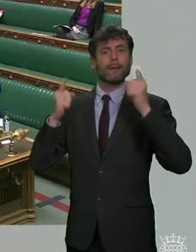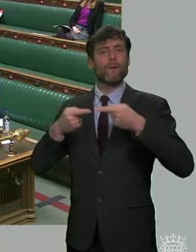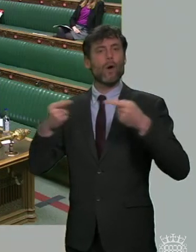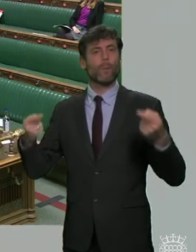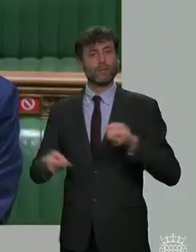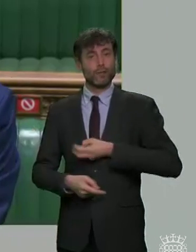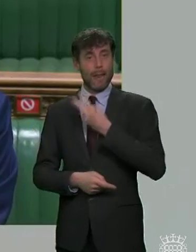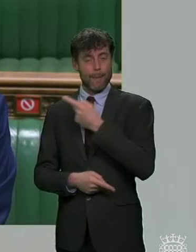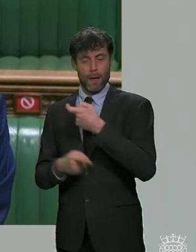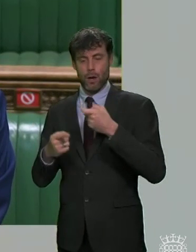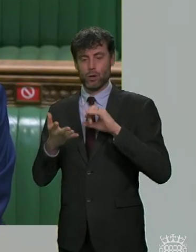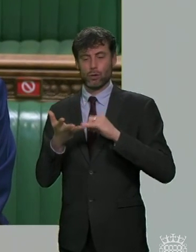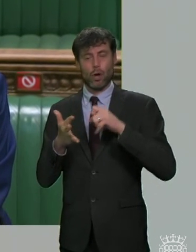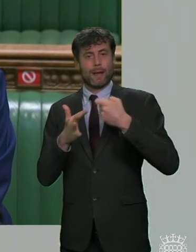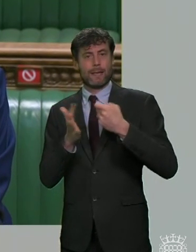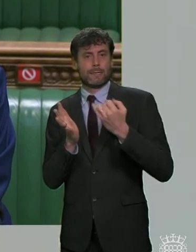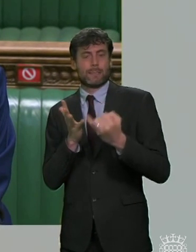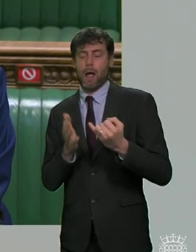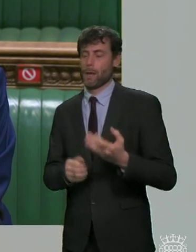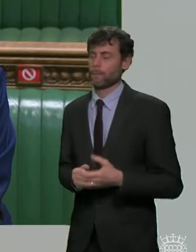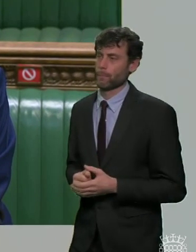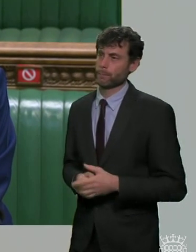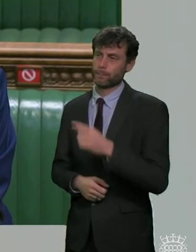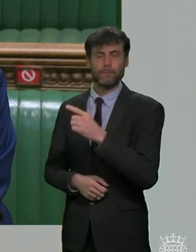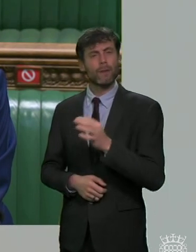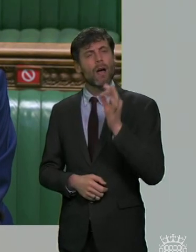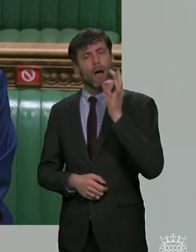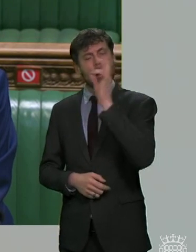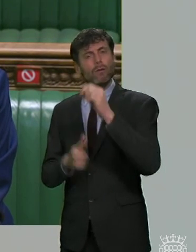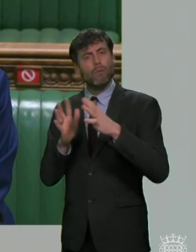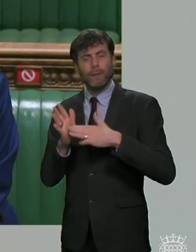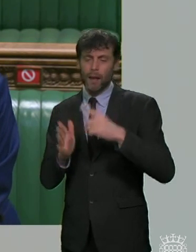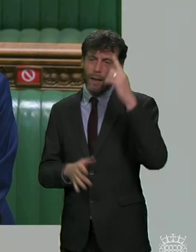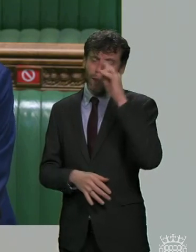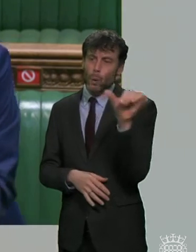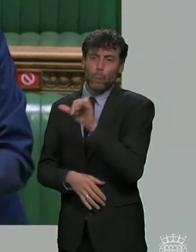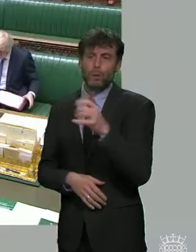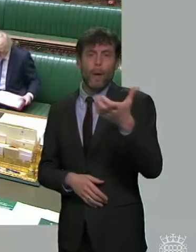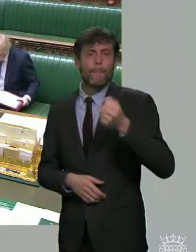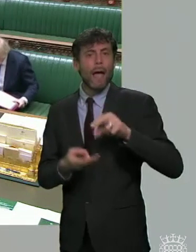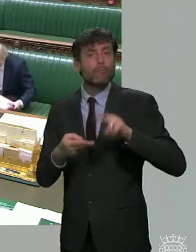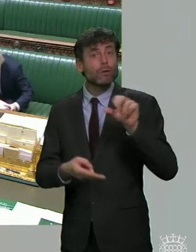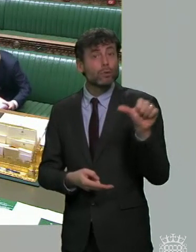Who does the Prime Minister think deserves a pay rise more: an NHS nurse or Dominic Cummings?